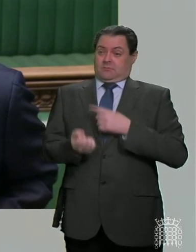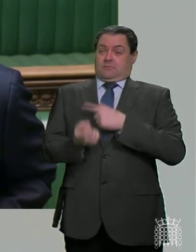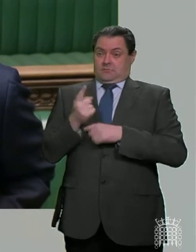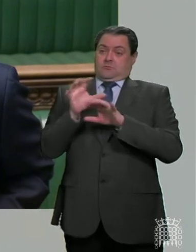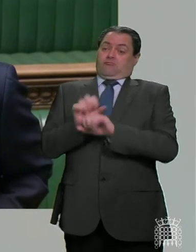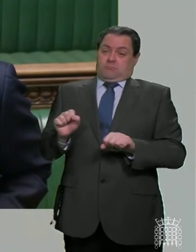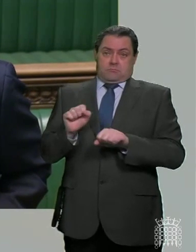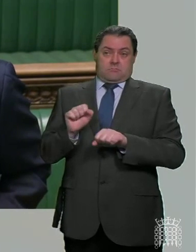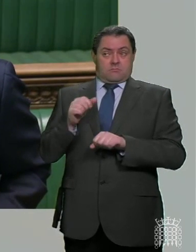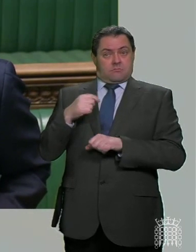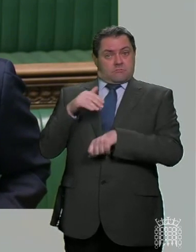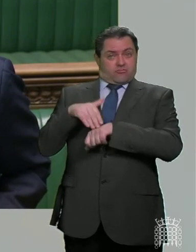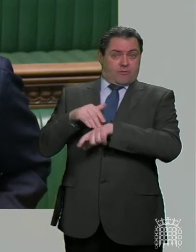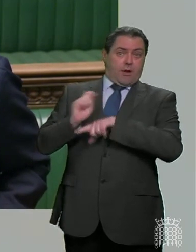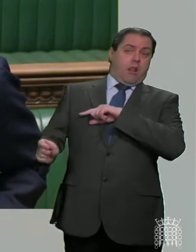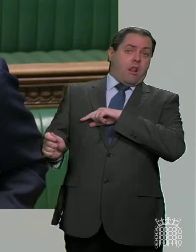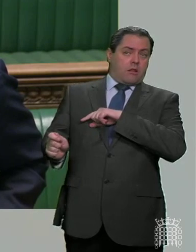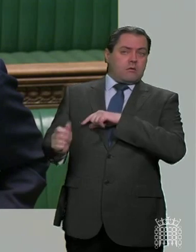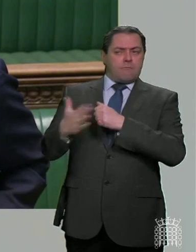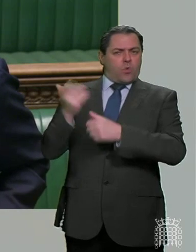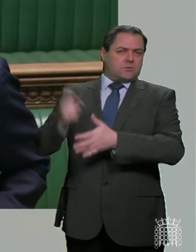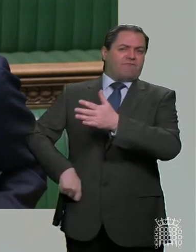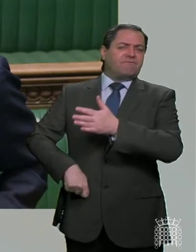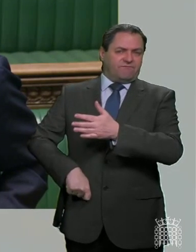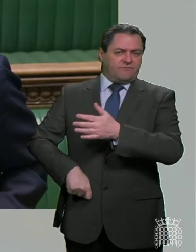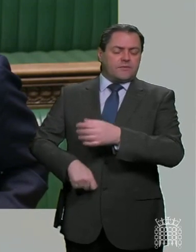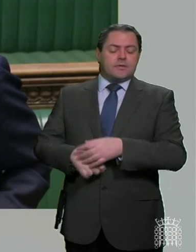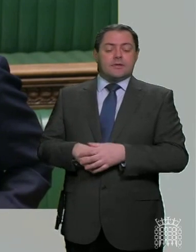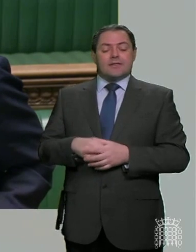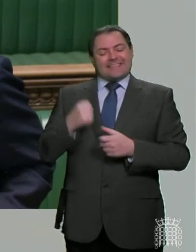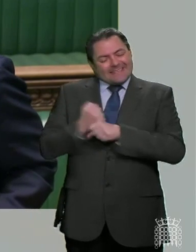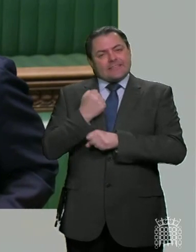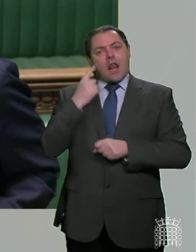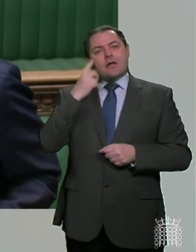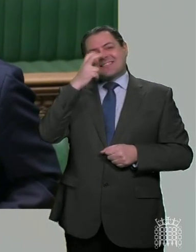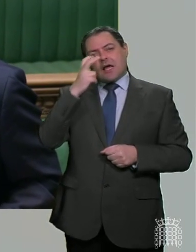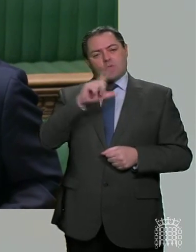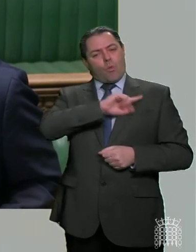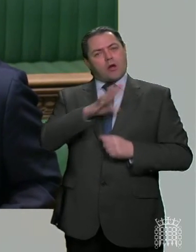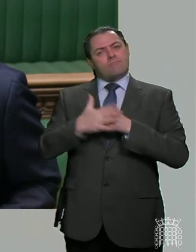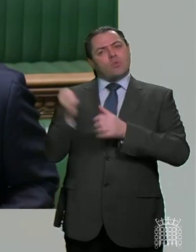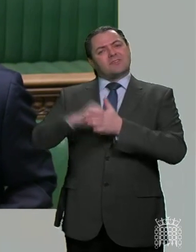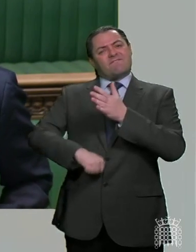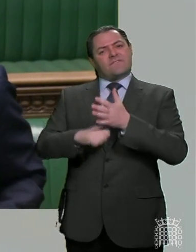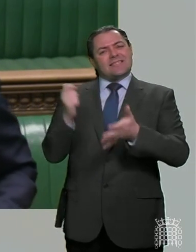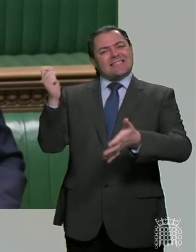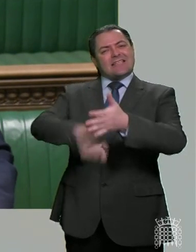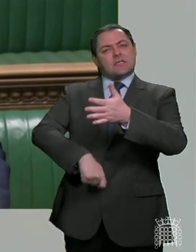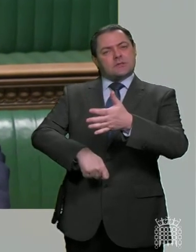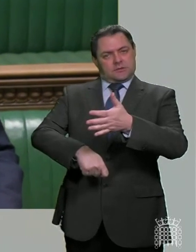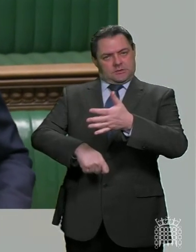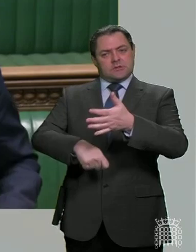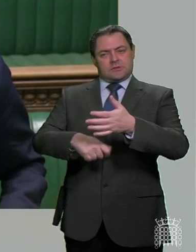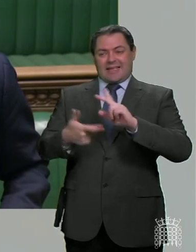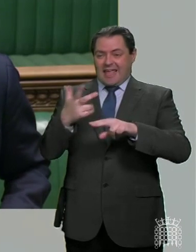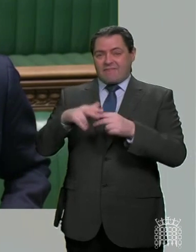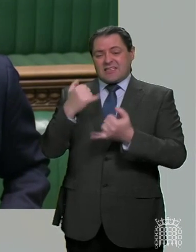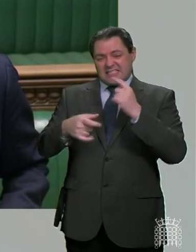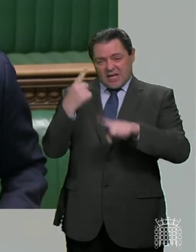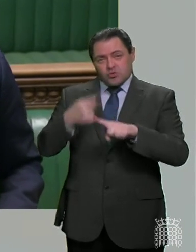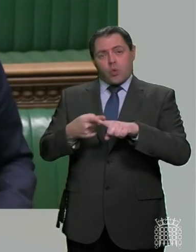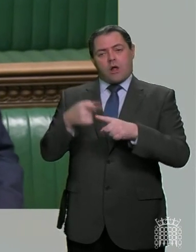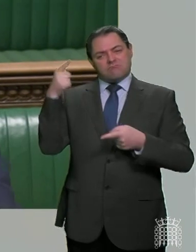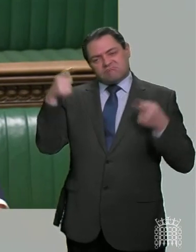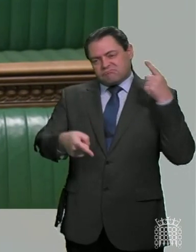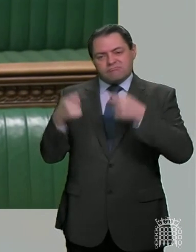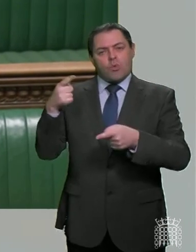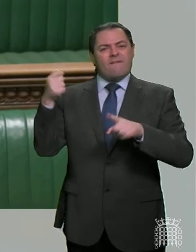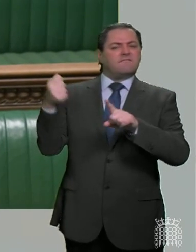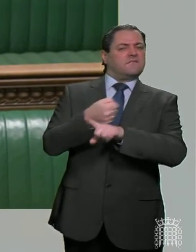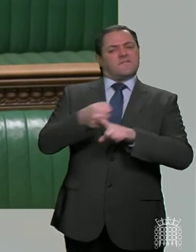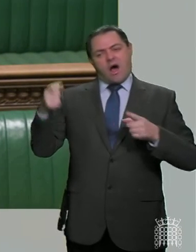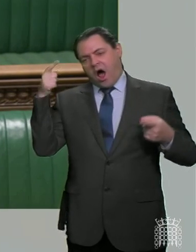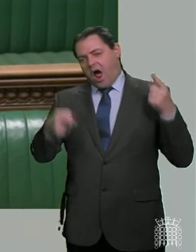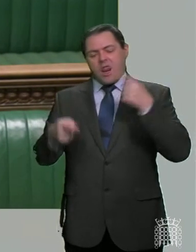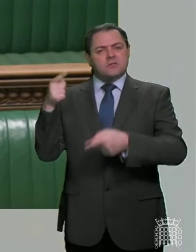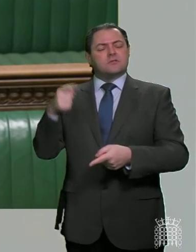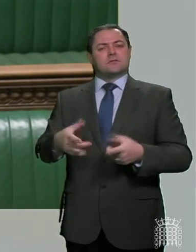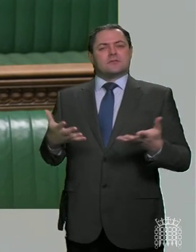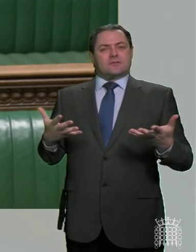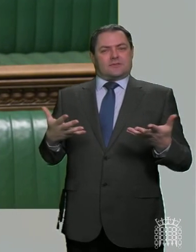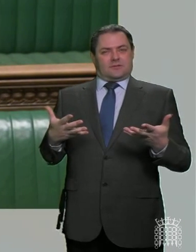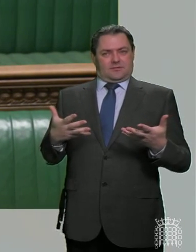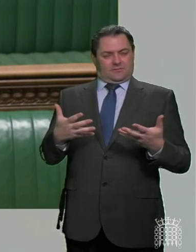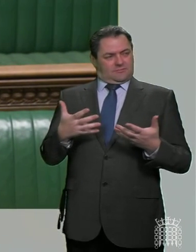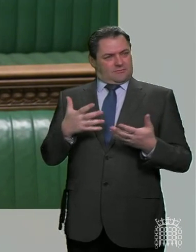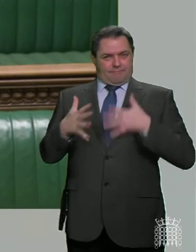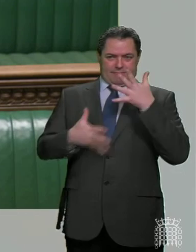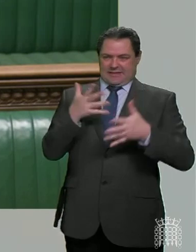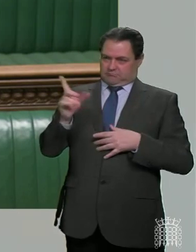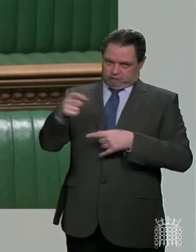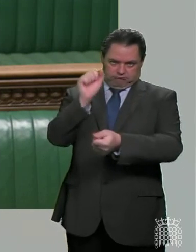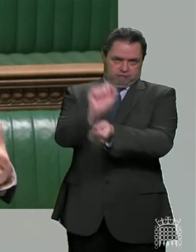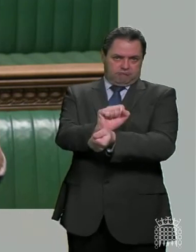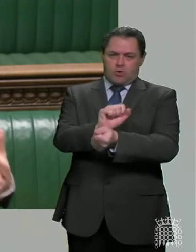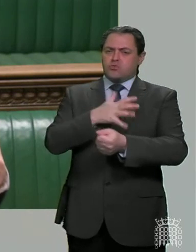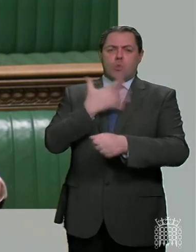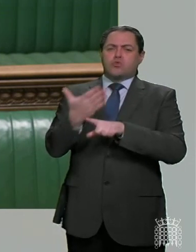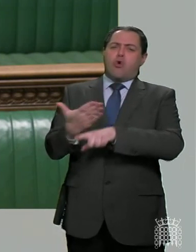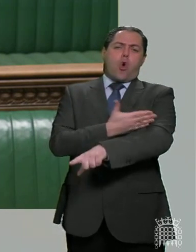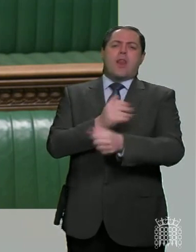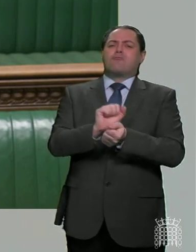I think it would have been a good thing if, last night, the whole House could have voted for tougher sentences for those who commit sexual and violent offences and to stop people from being released early.